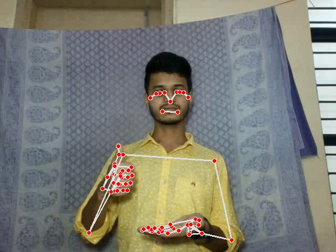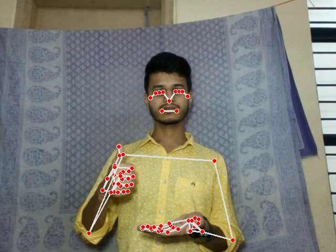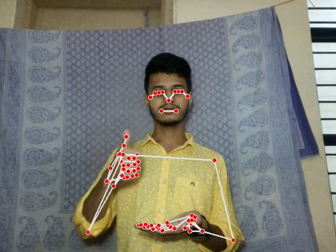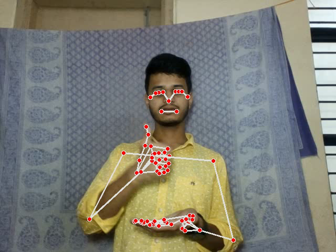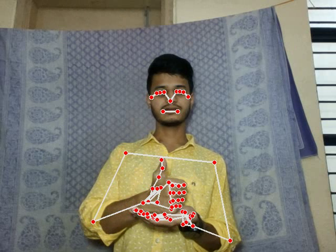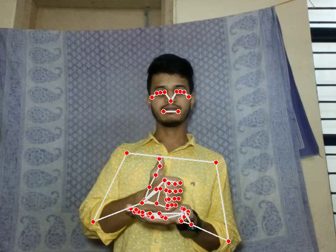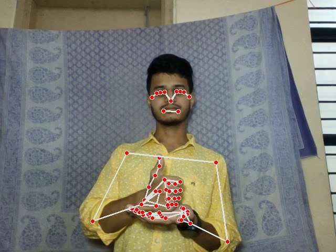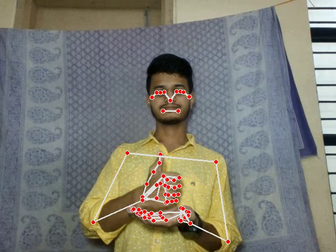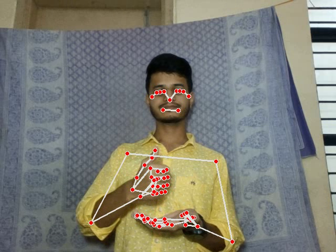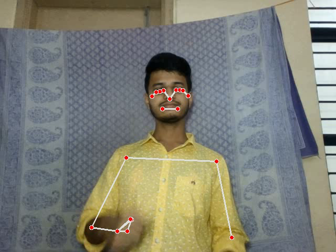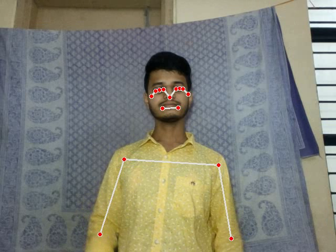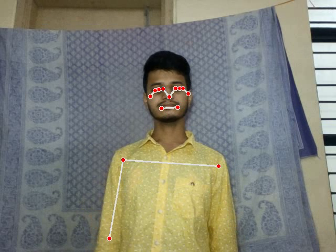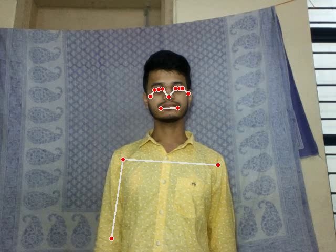help